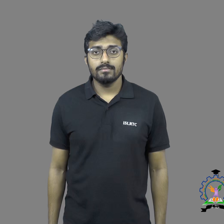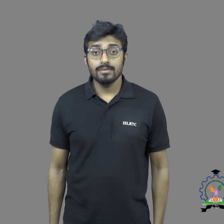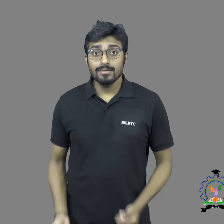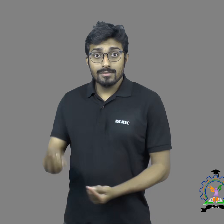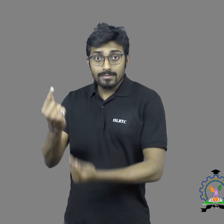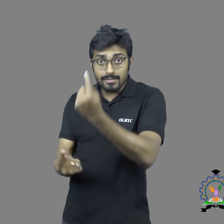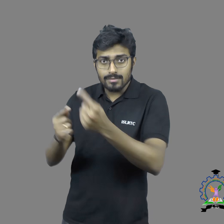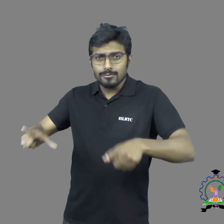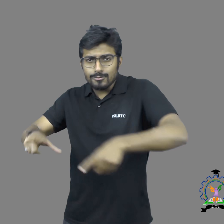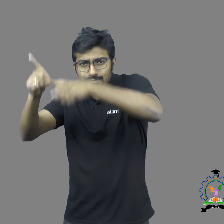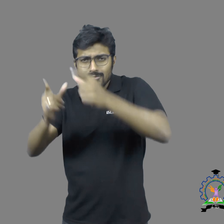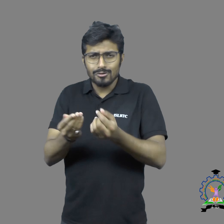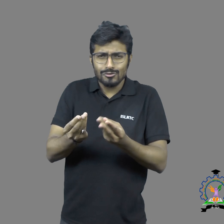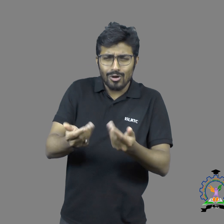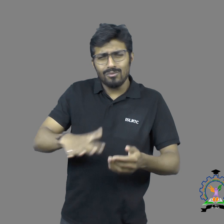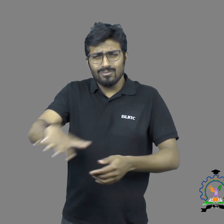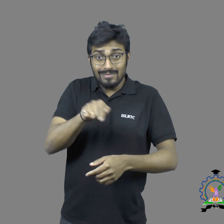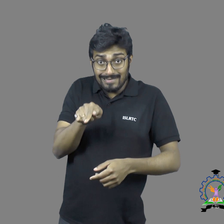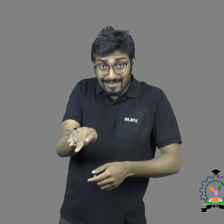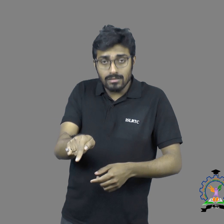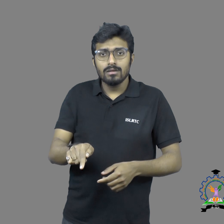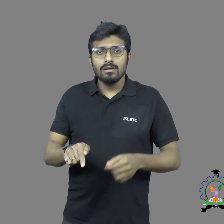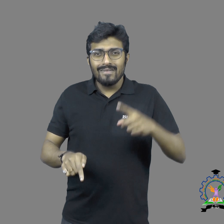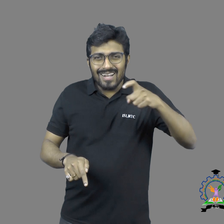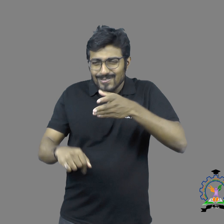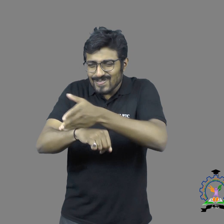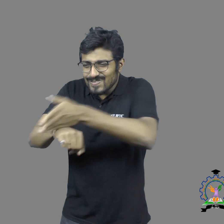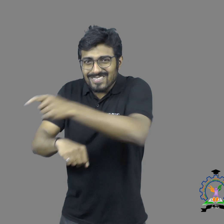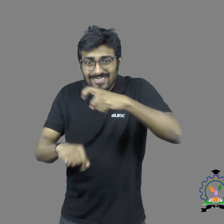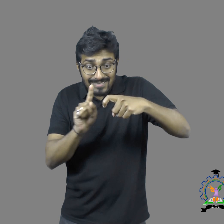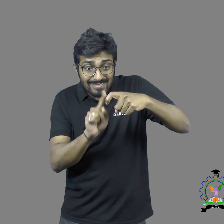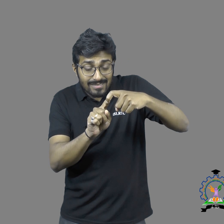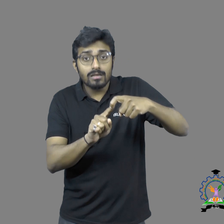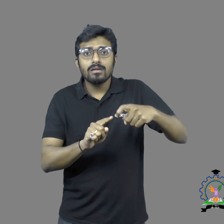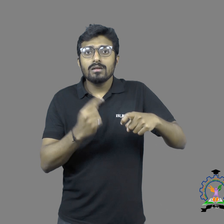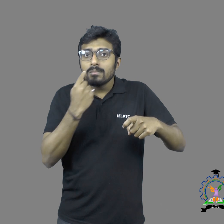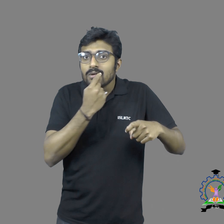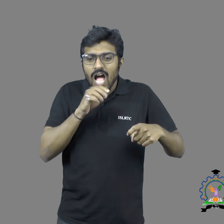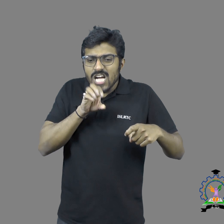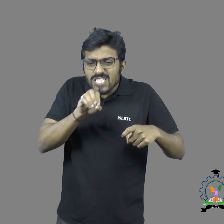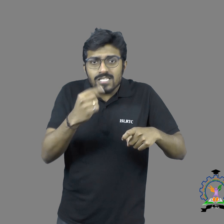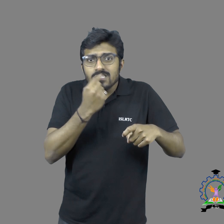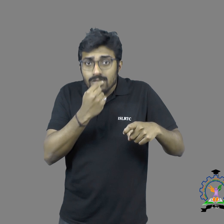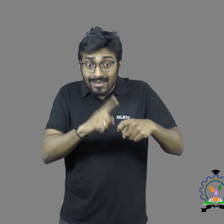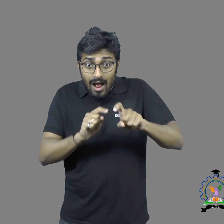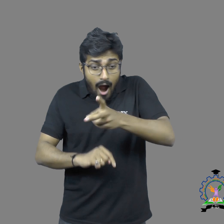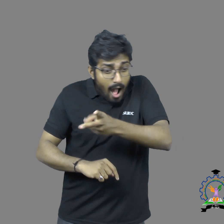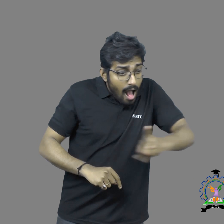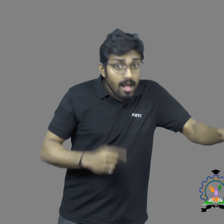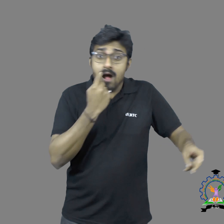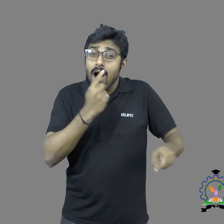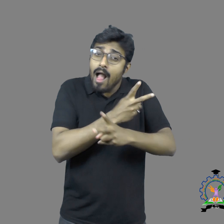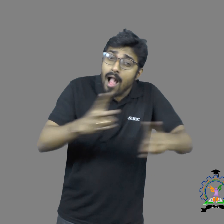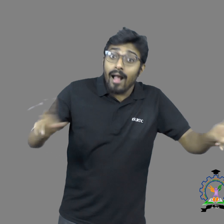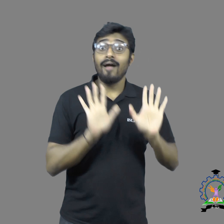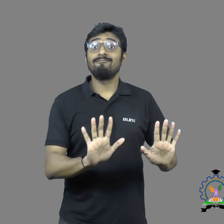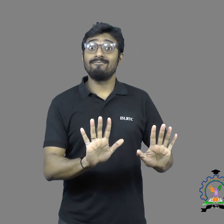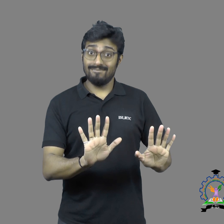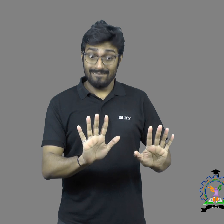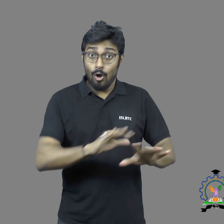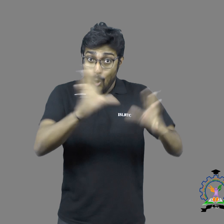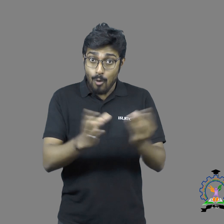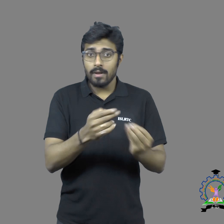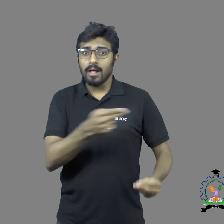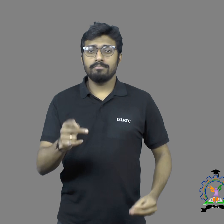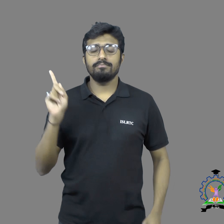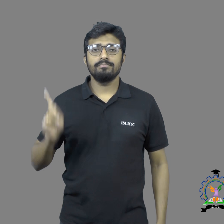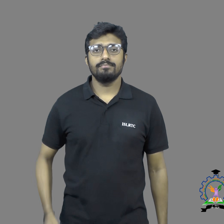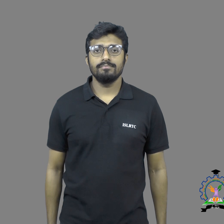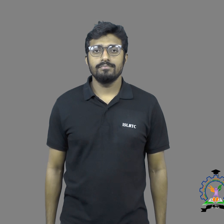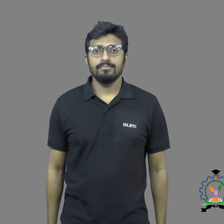Mouth Parts